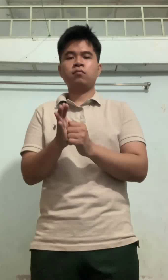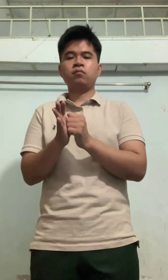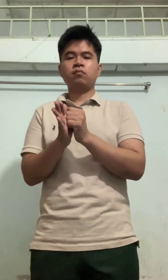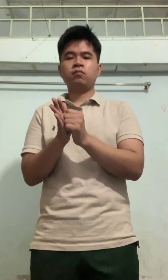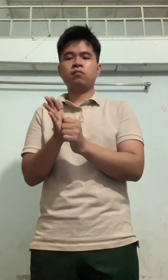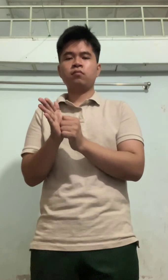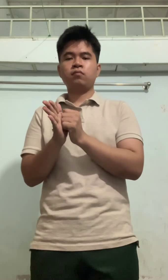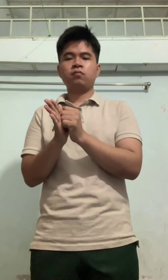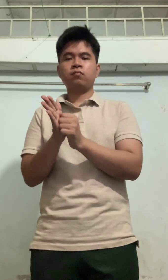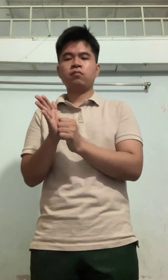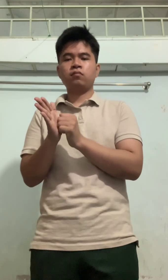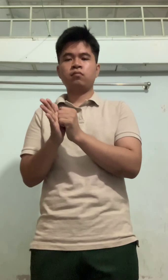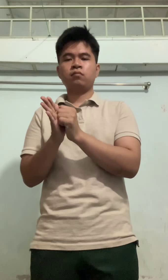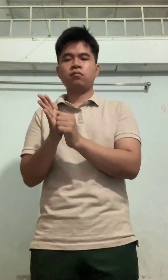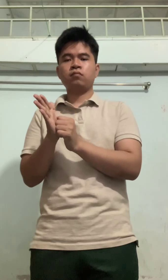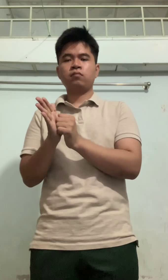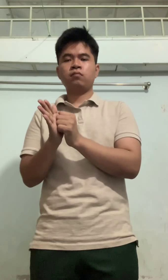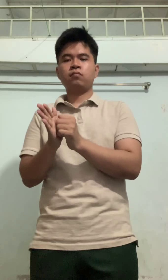thang